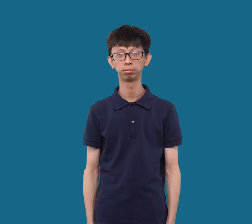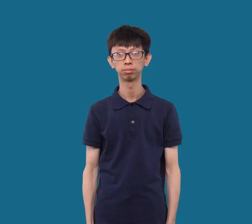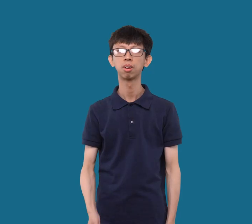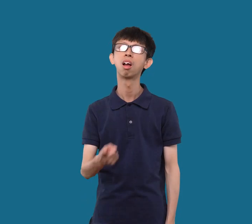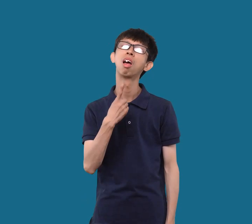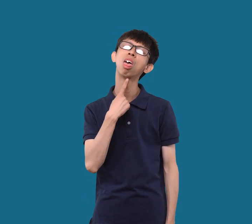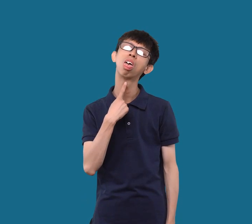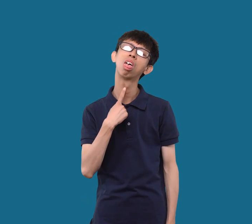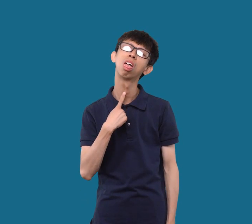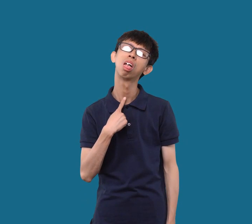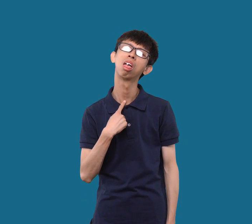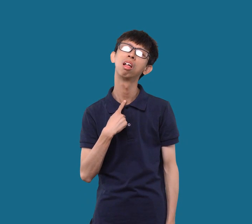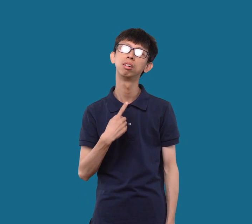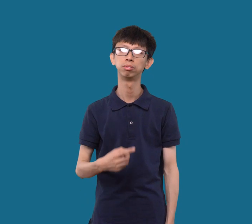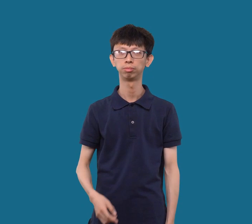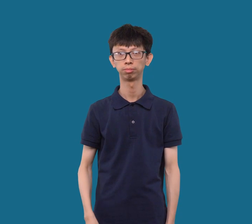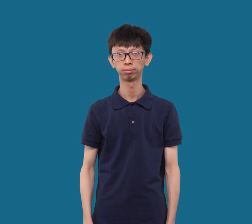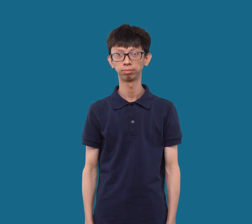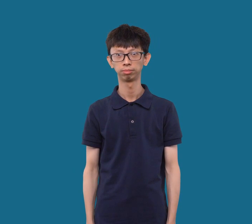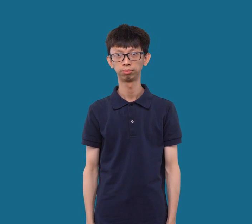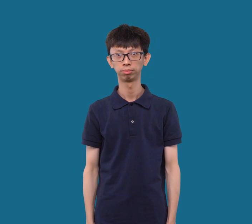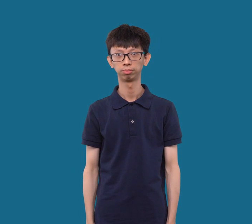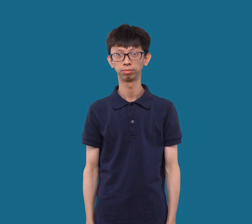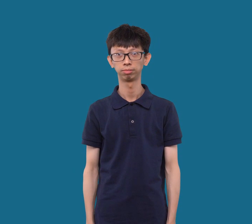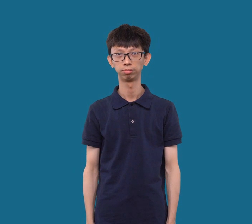khát nước